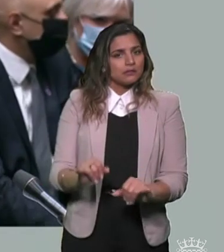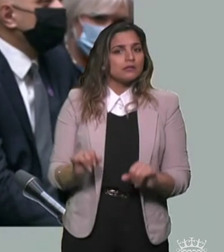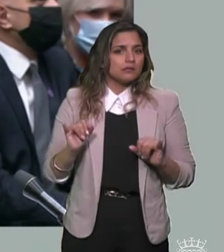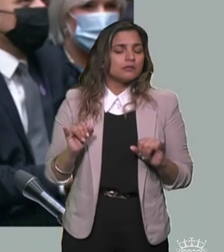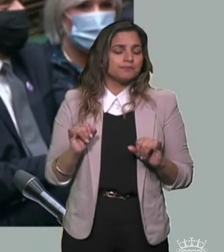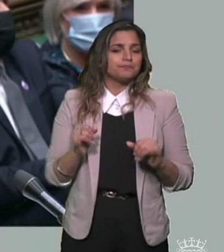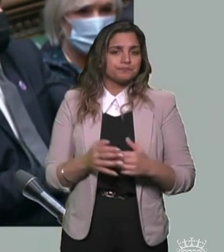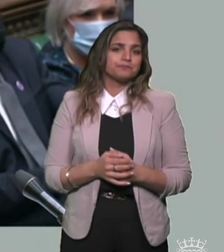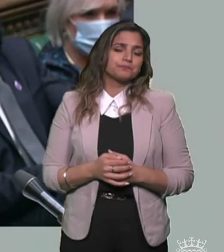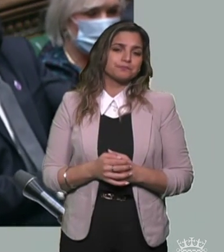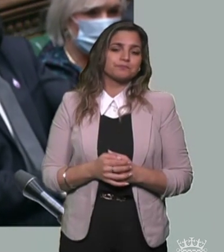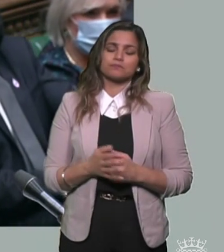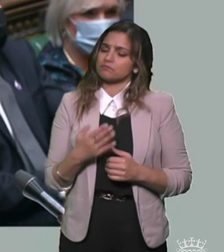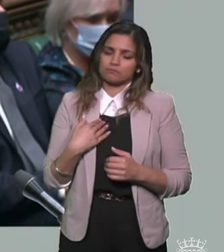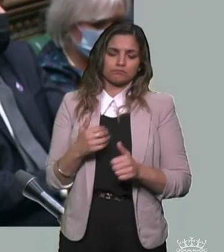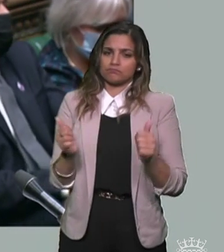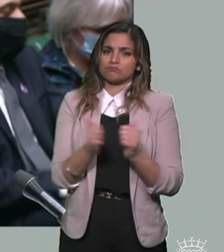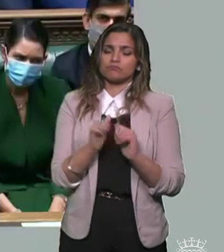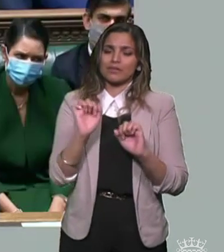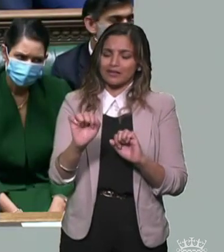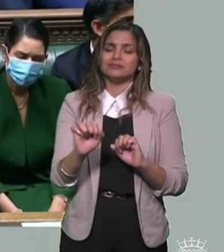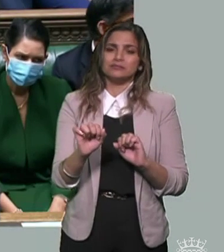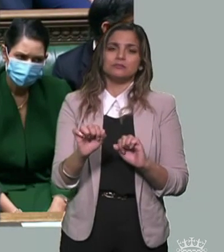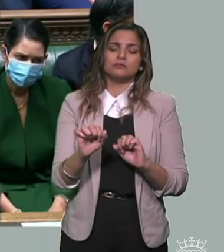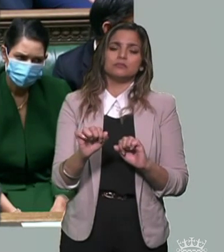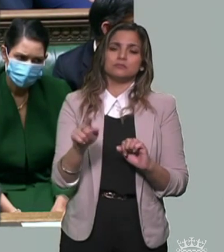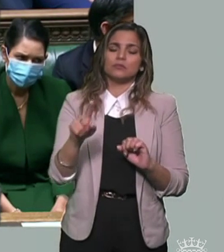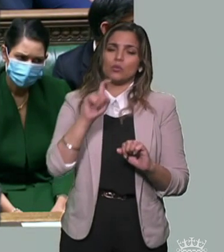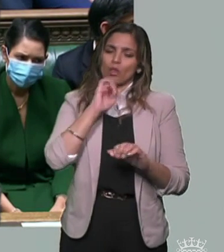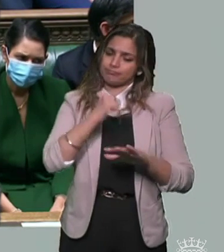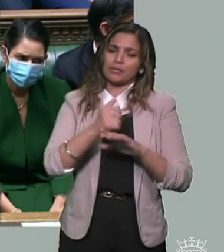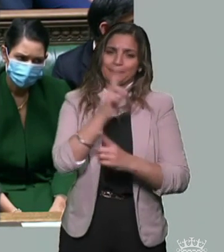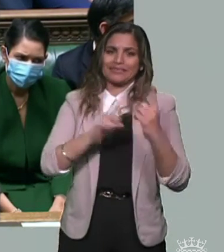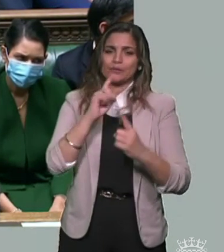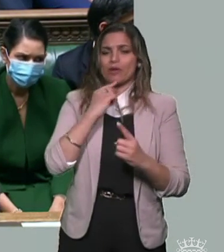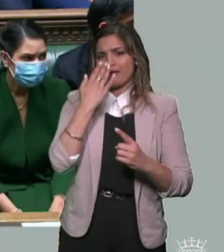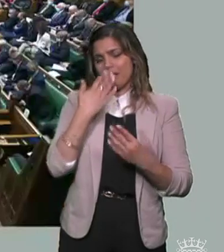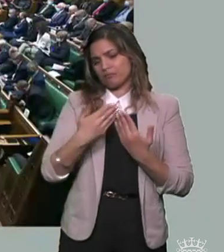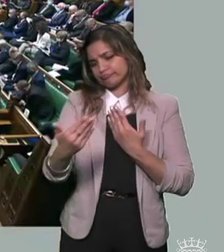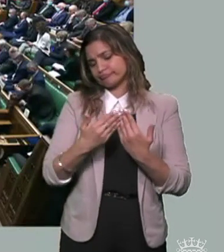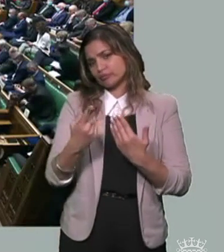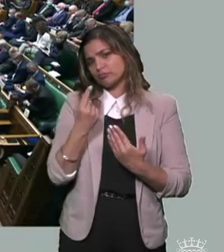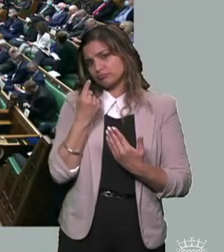I can certainly assure him that he will be getting the meeting that he needs at the earliest opportunity.